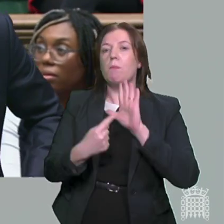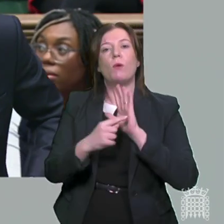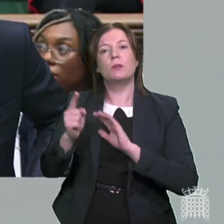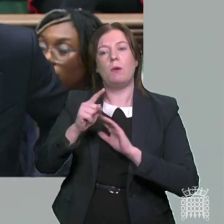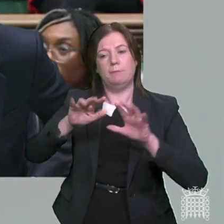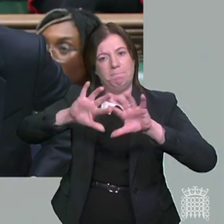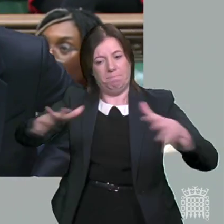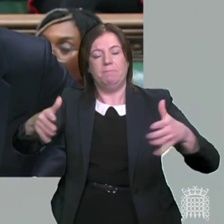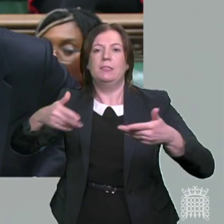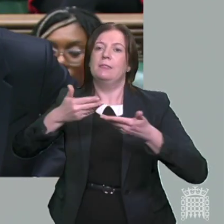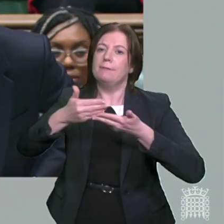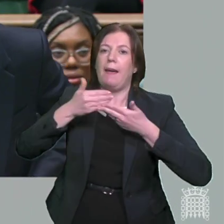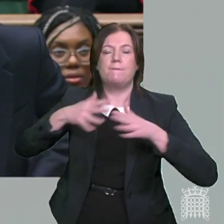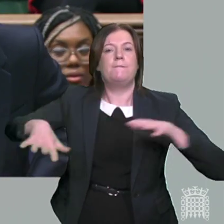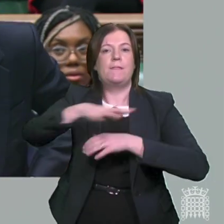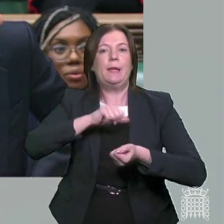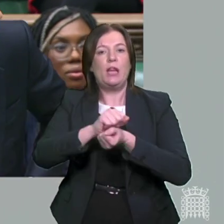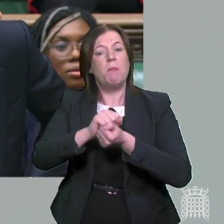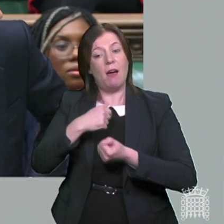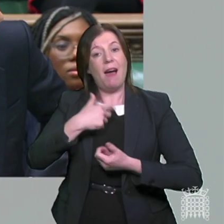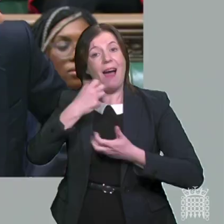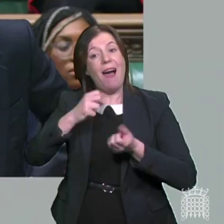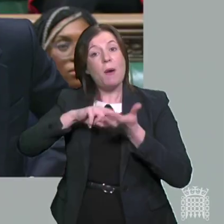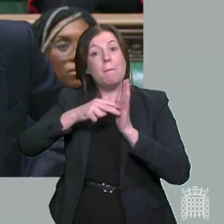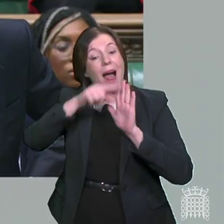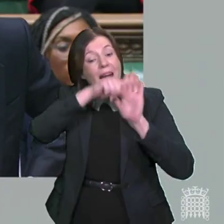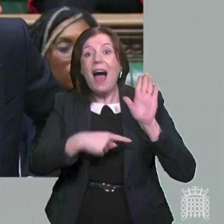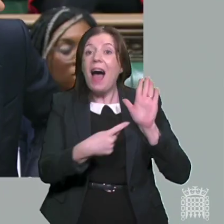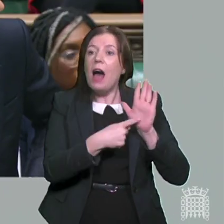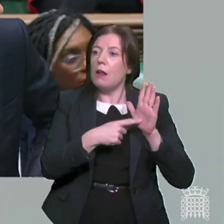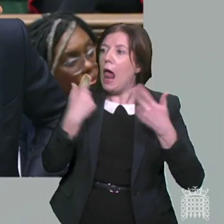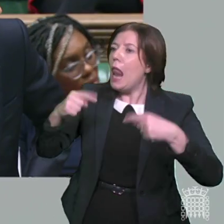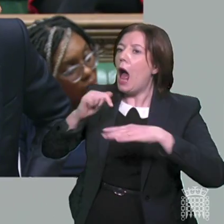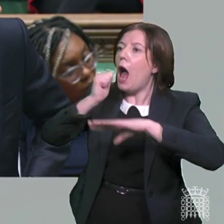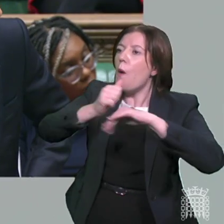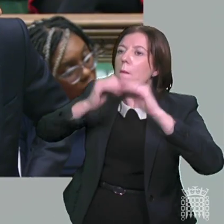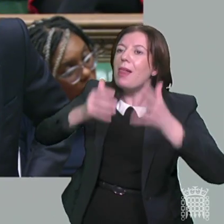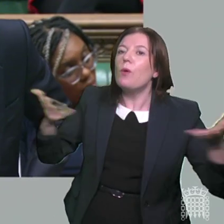The recent changes in our planning reforms will ensure that we can protect the green belt everywhere.